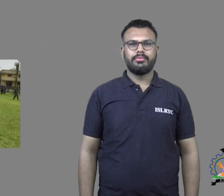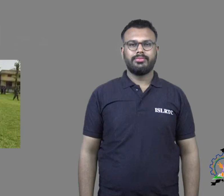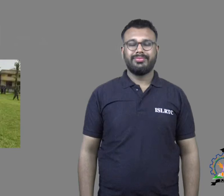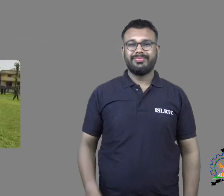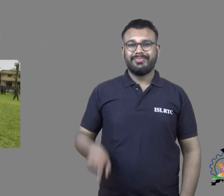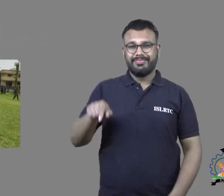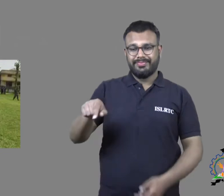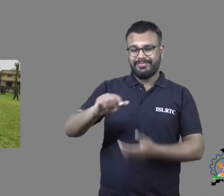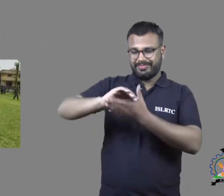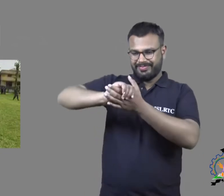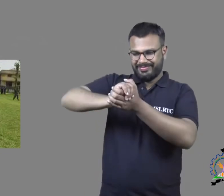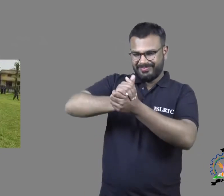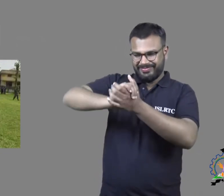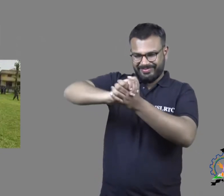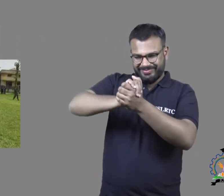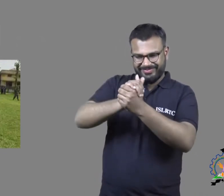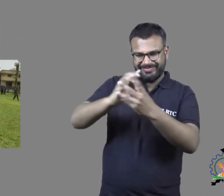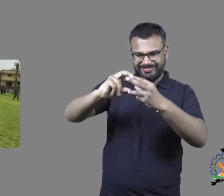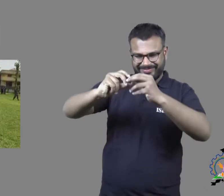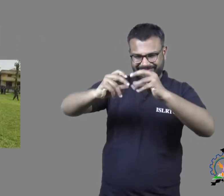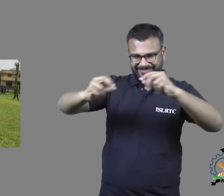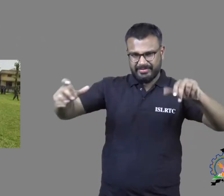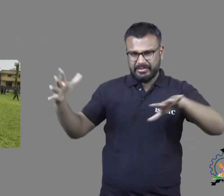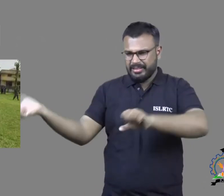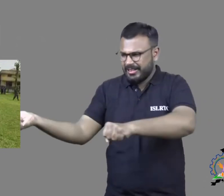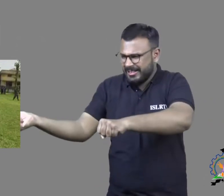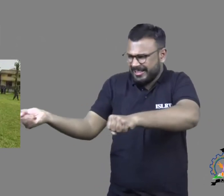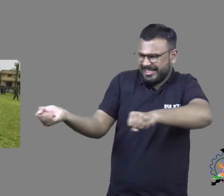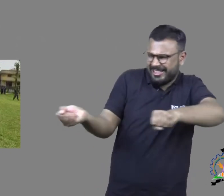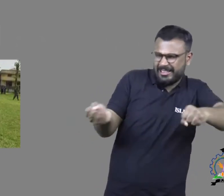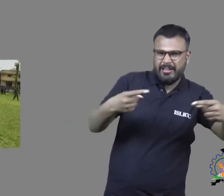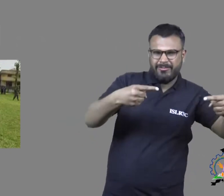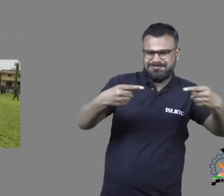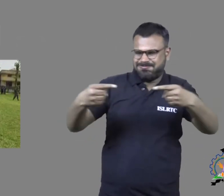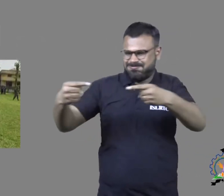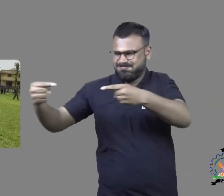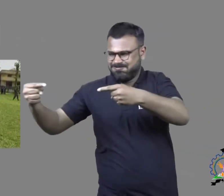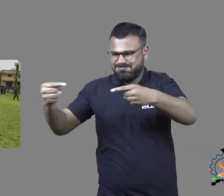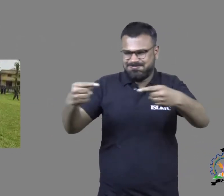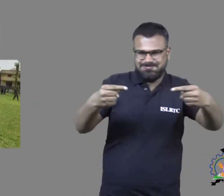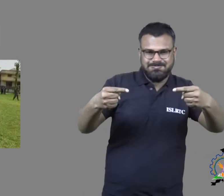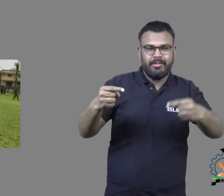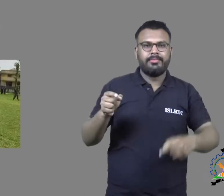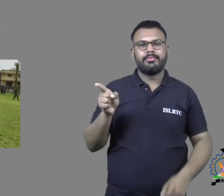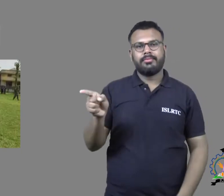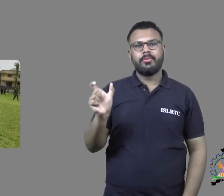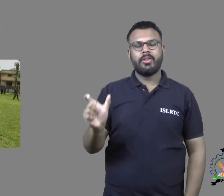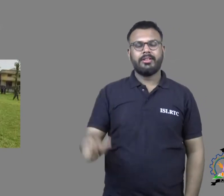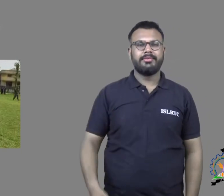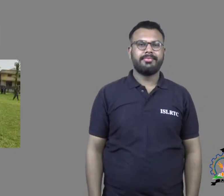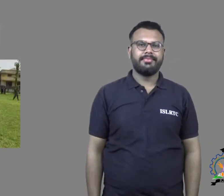Tug of War Haryana